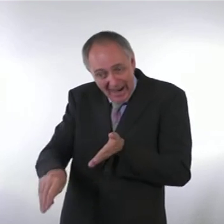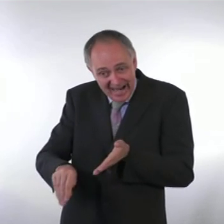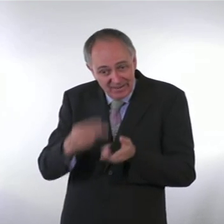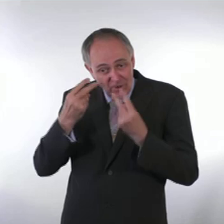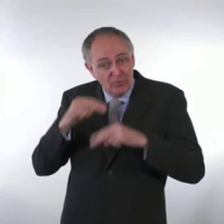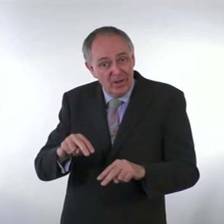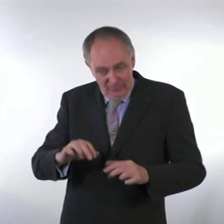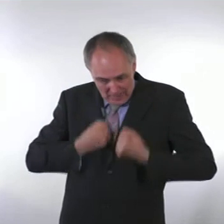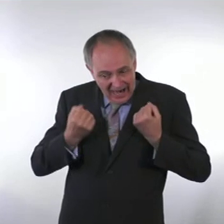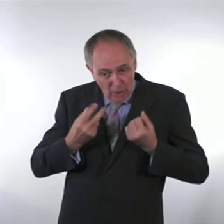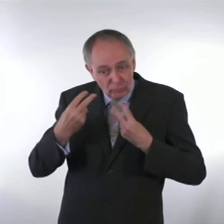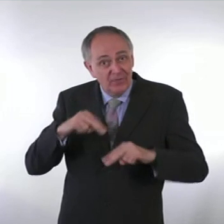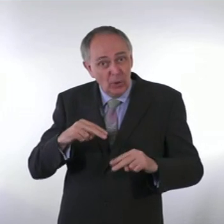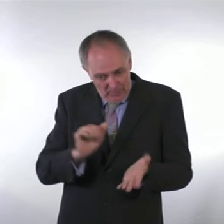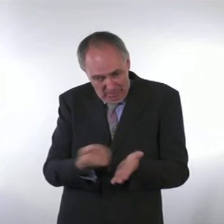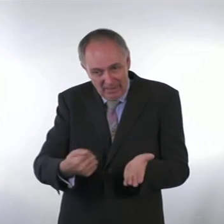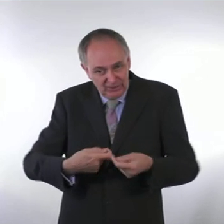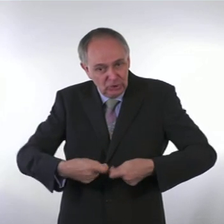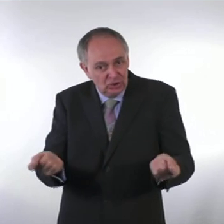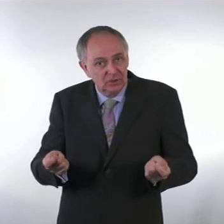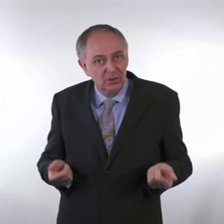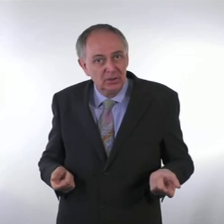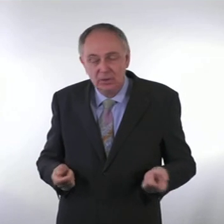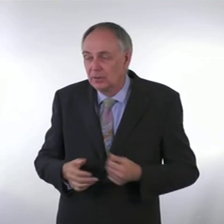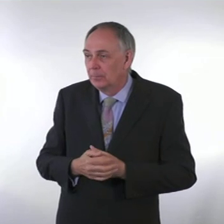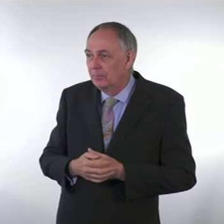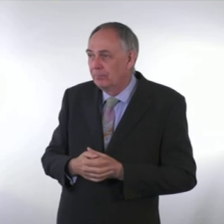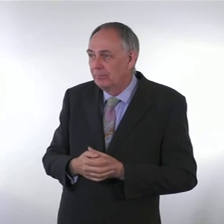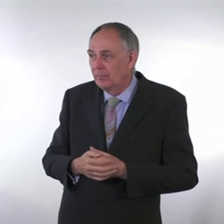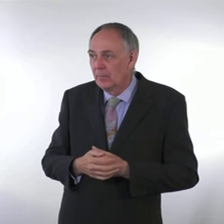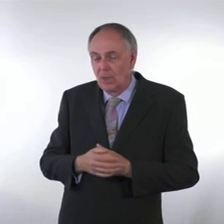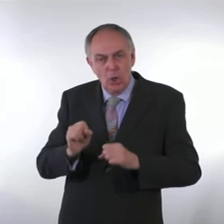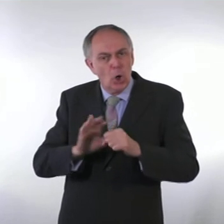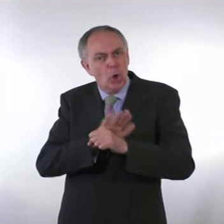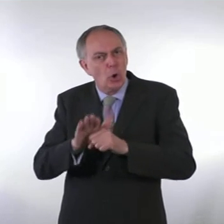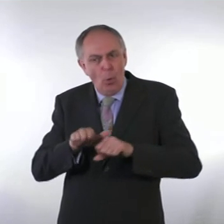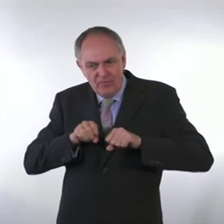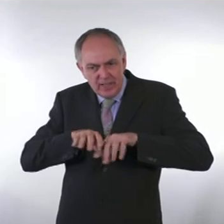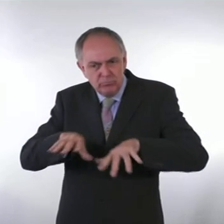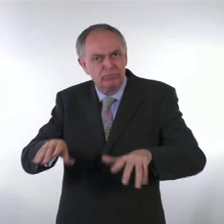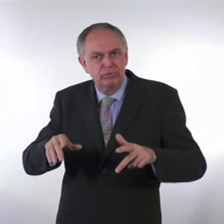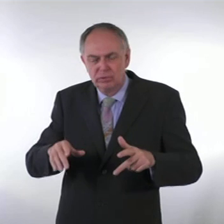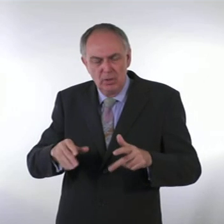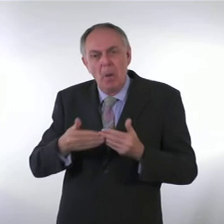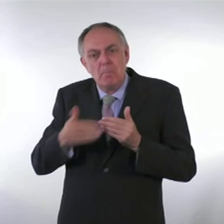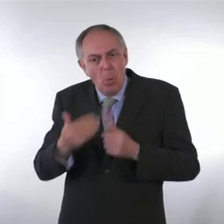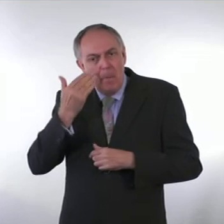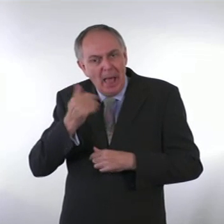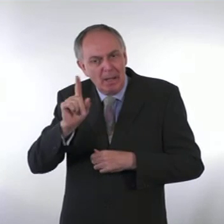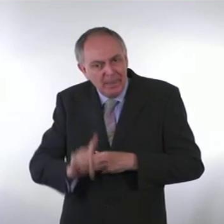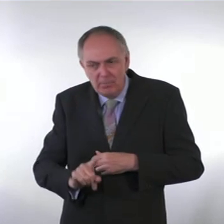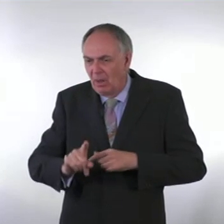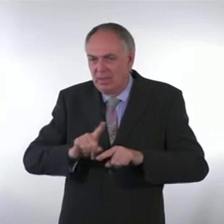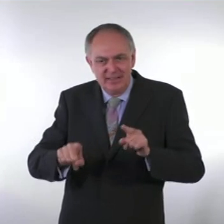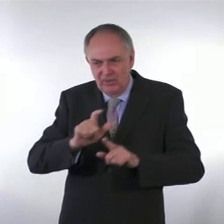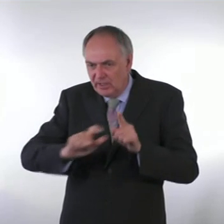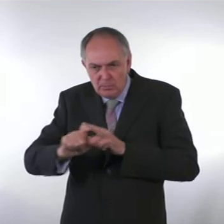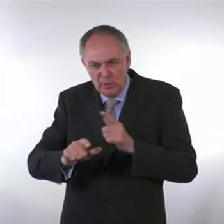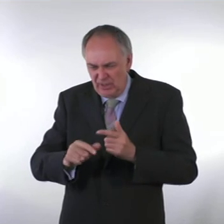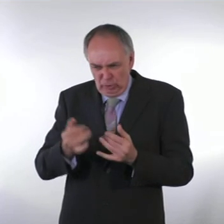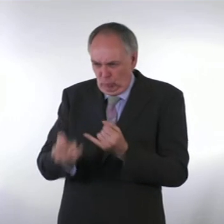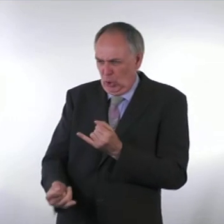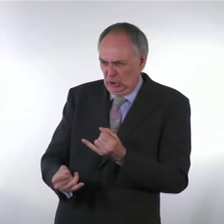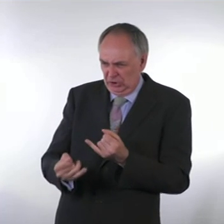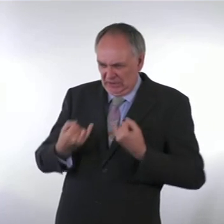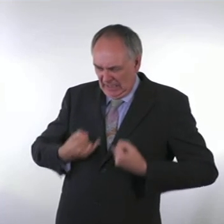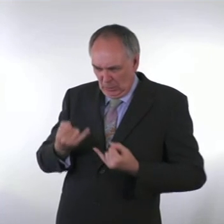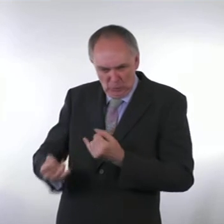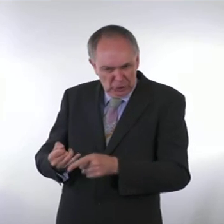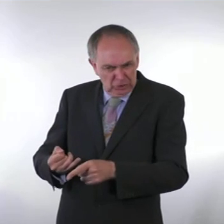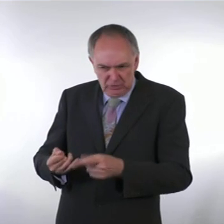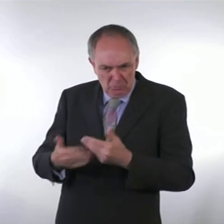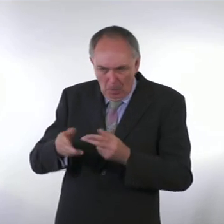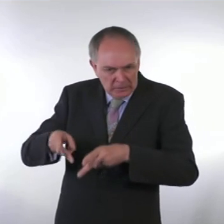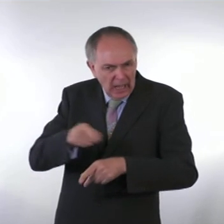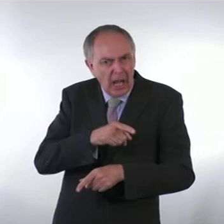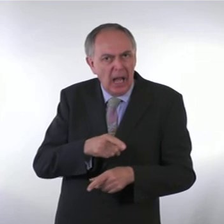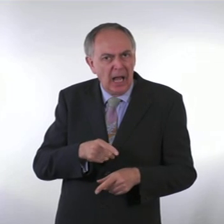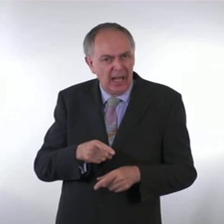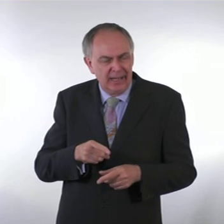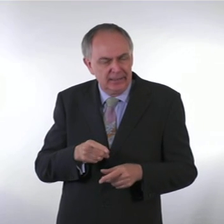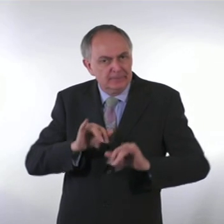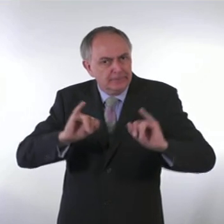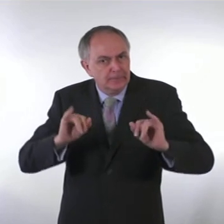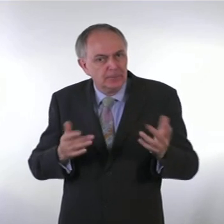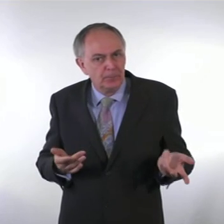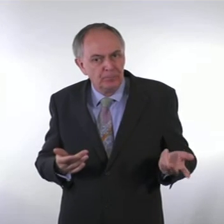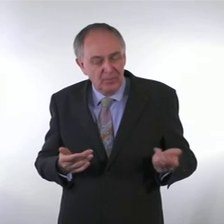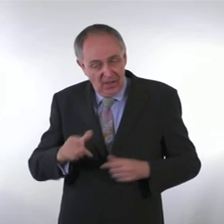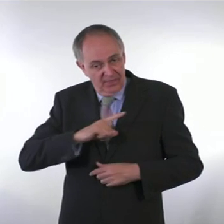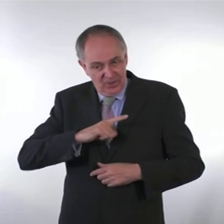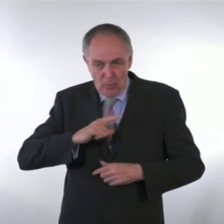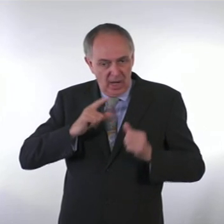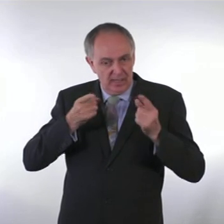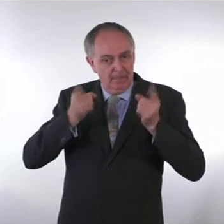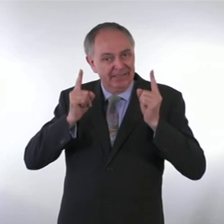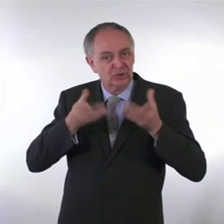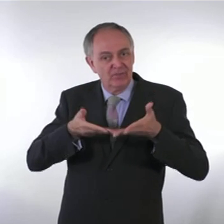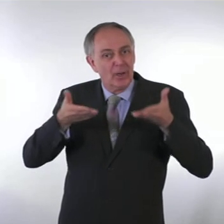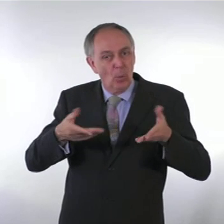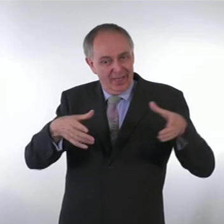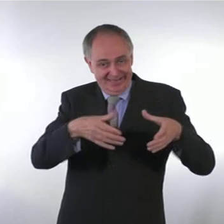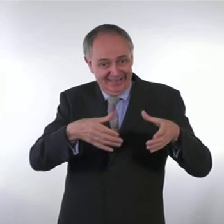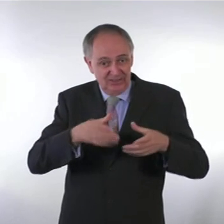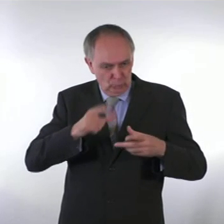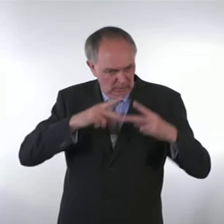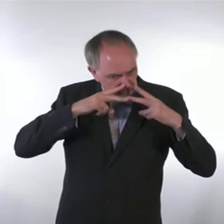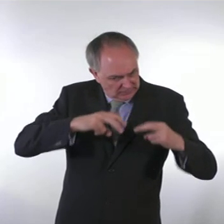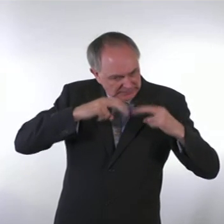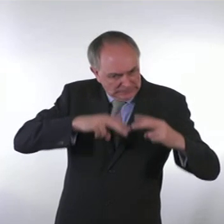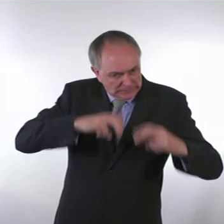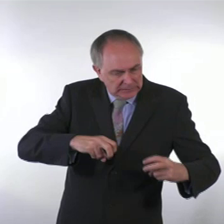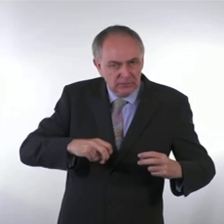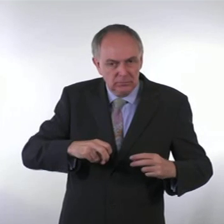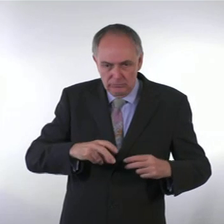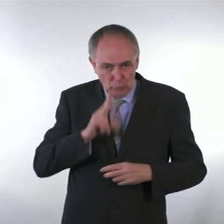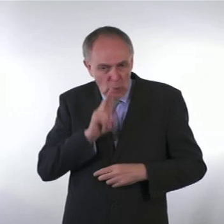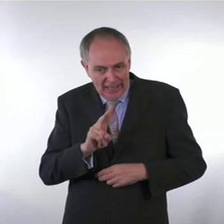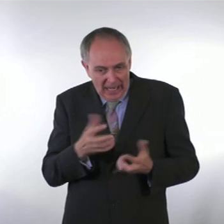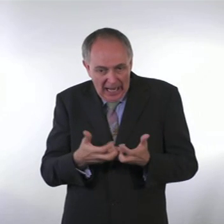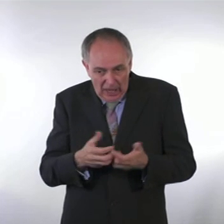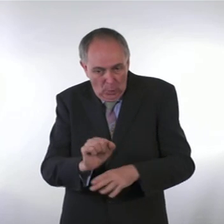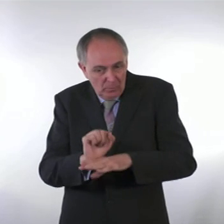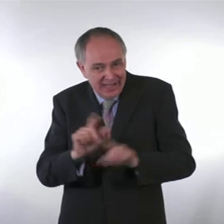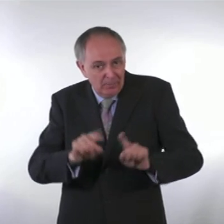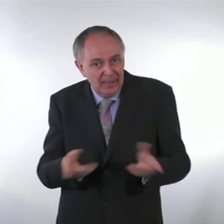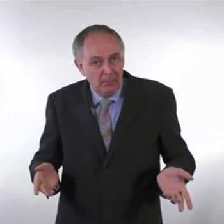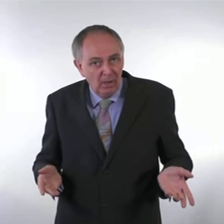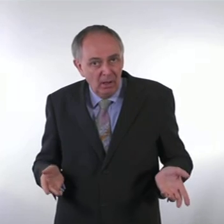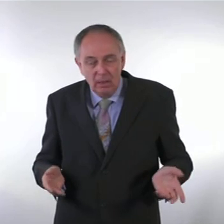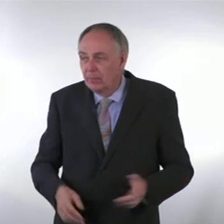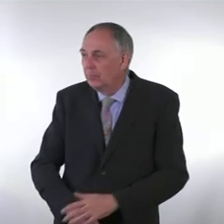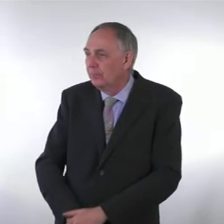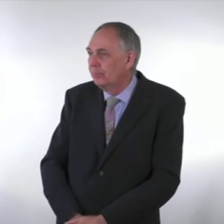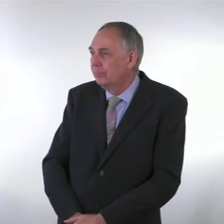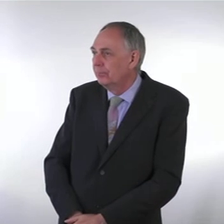It is our review, and yes, I do think it intolerable that covid falls in such a discriminatory way on different groups and different communities in our country, and that is why we are going to ensure that our Minister for Equalities takes up that report and sees what practical steps we need to take to protect those minorities.